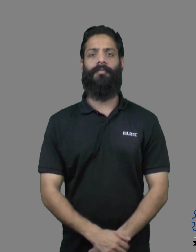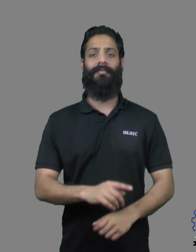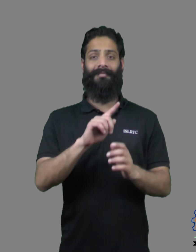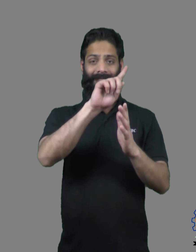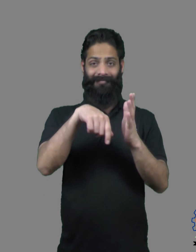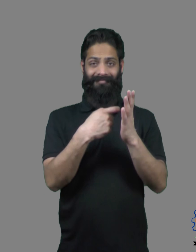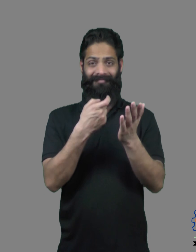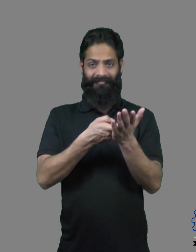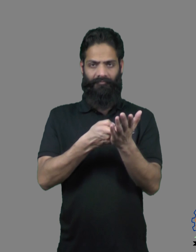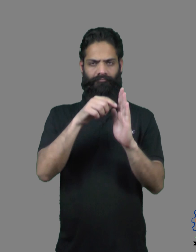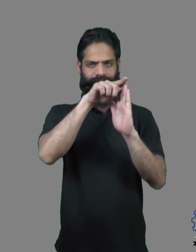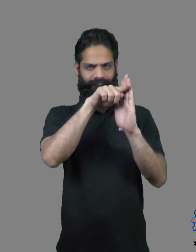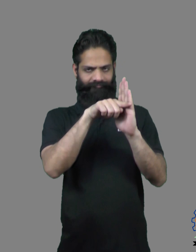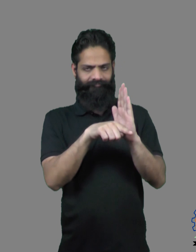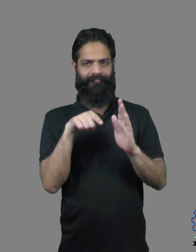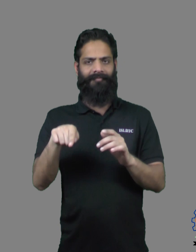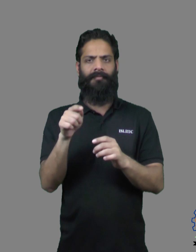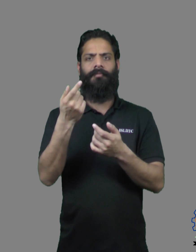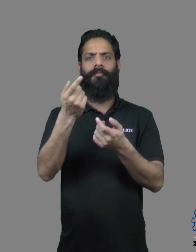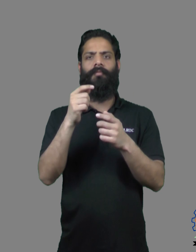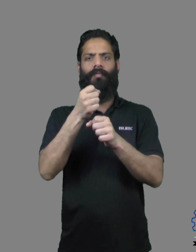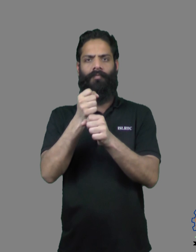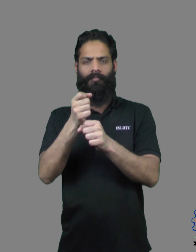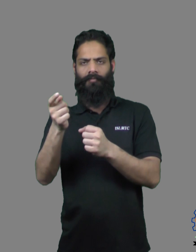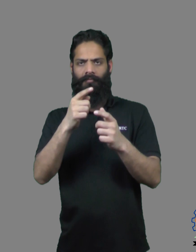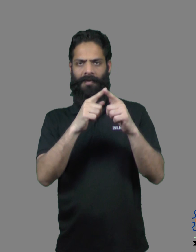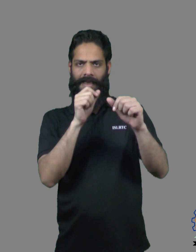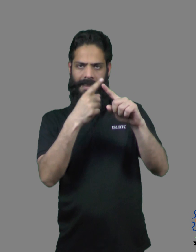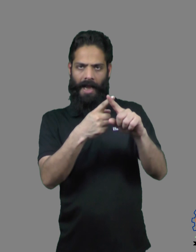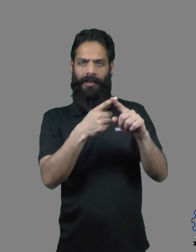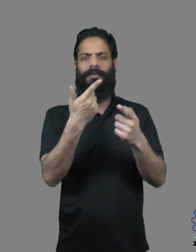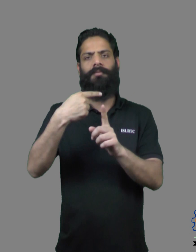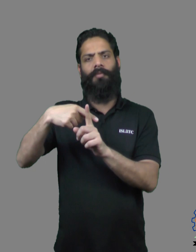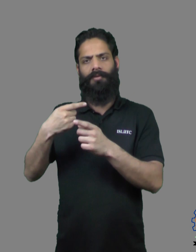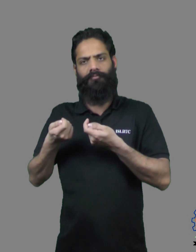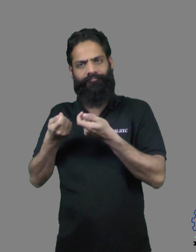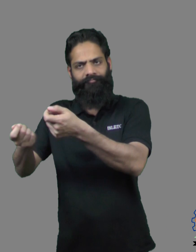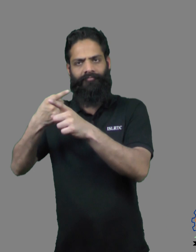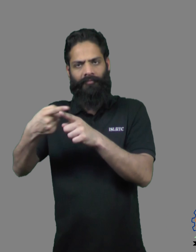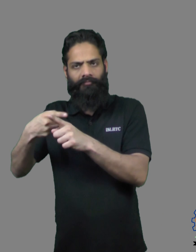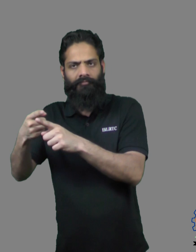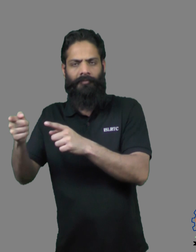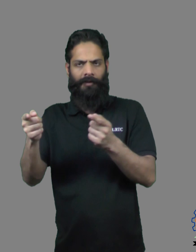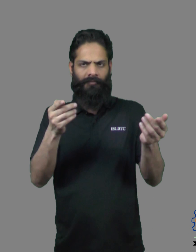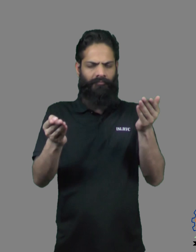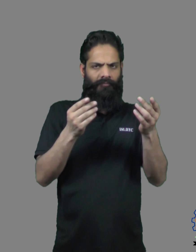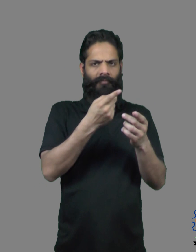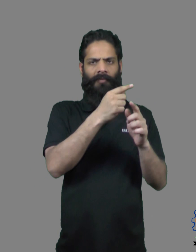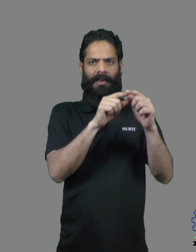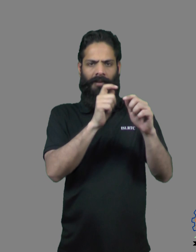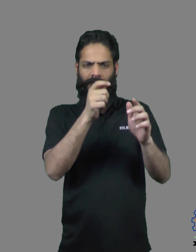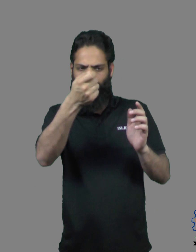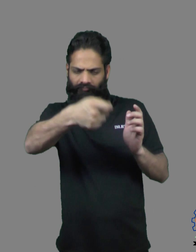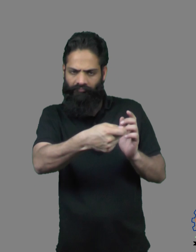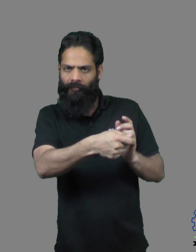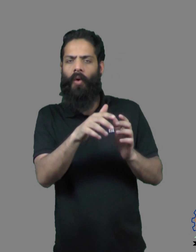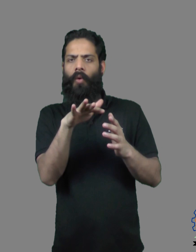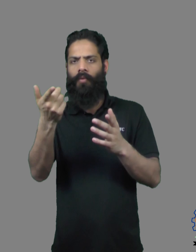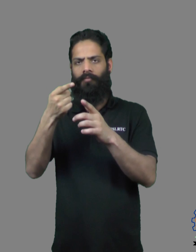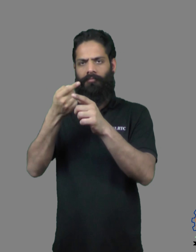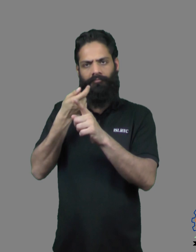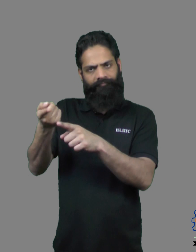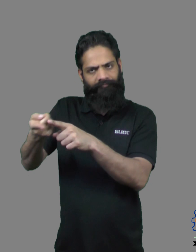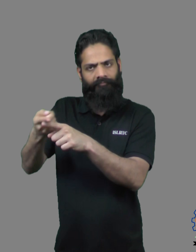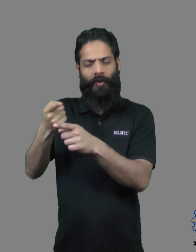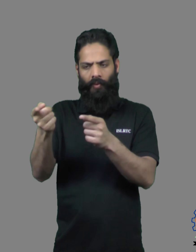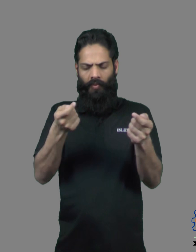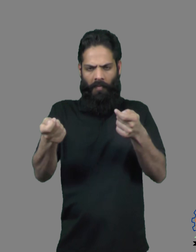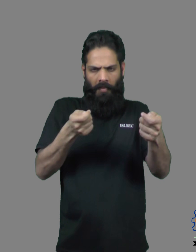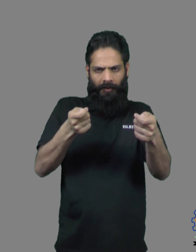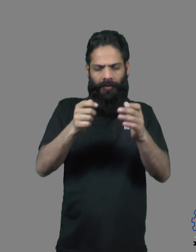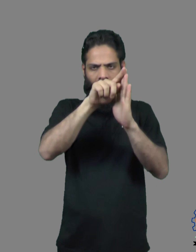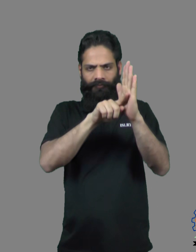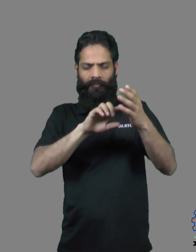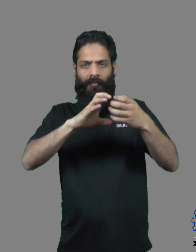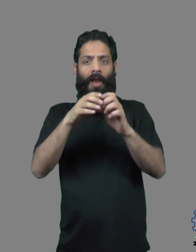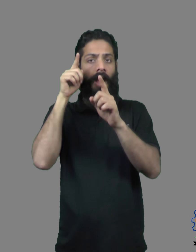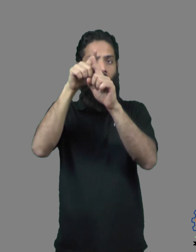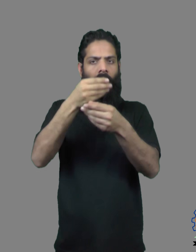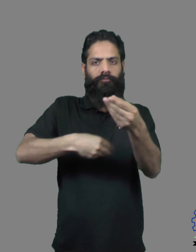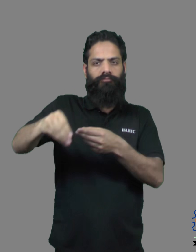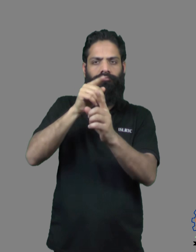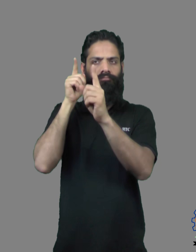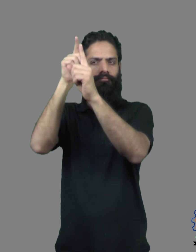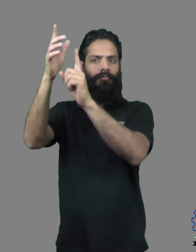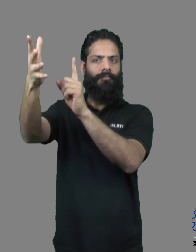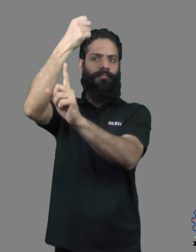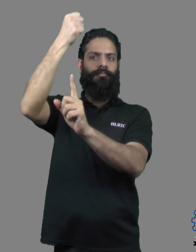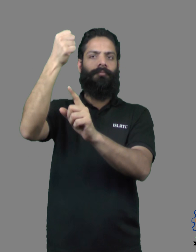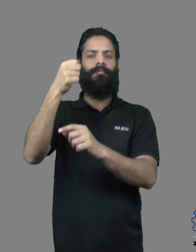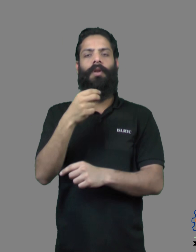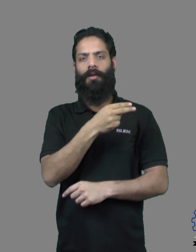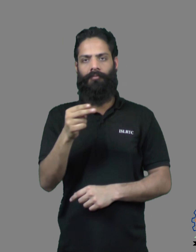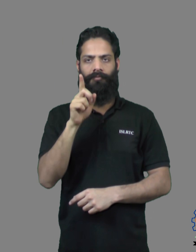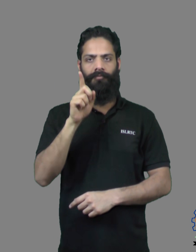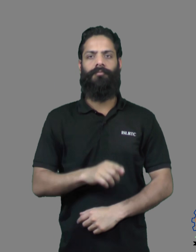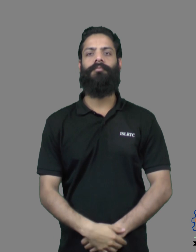Fiscal Policy